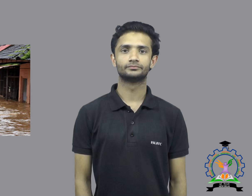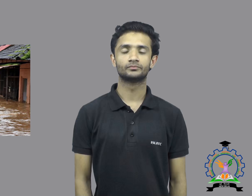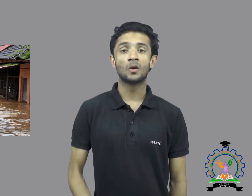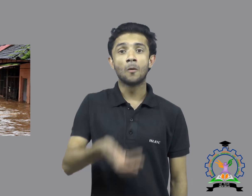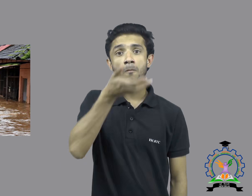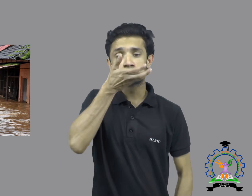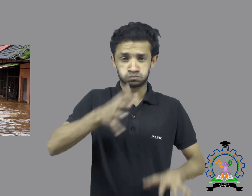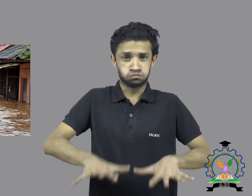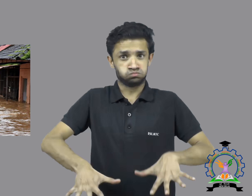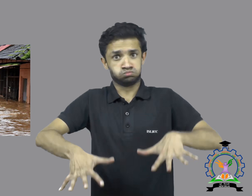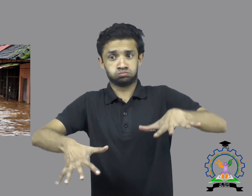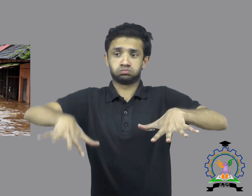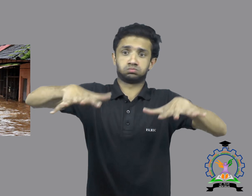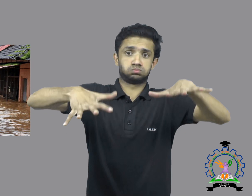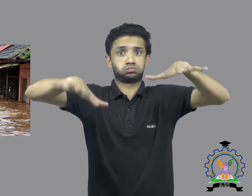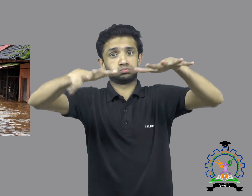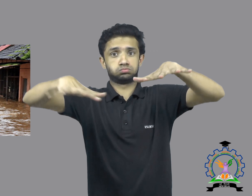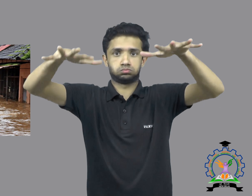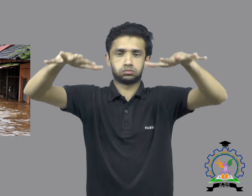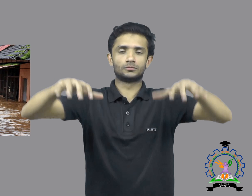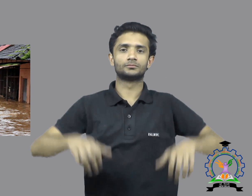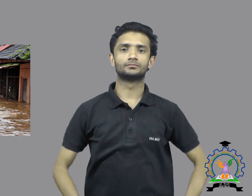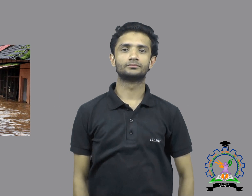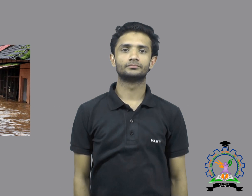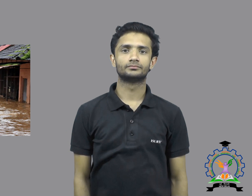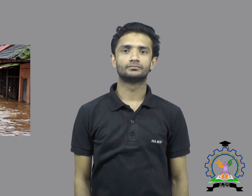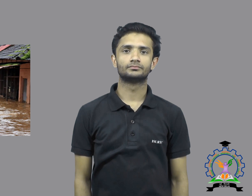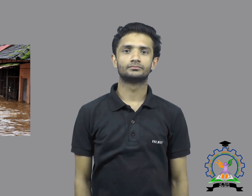Flood